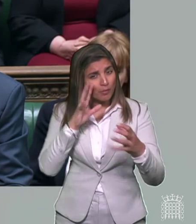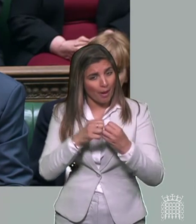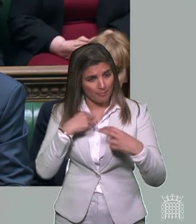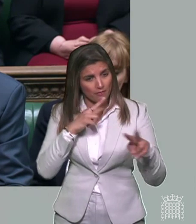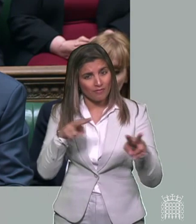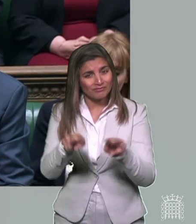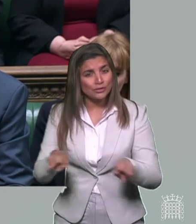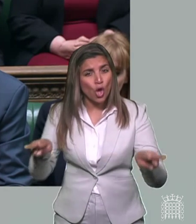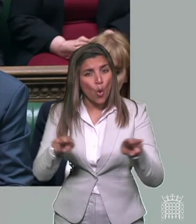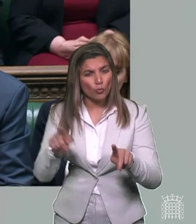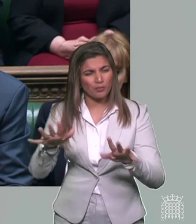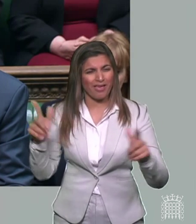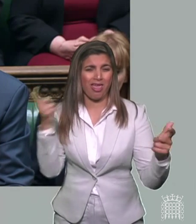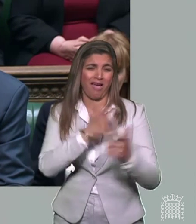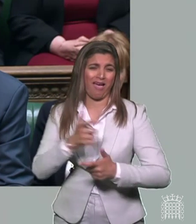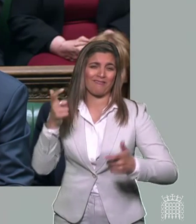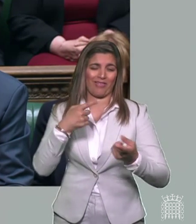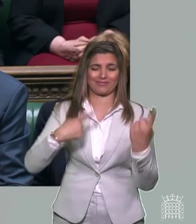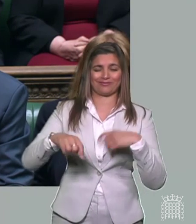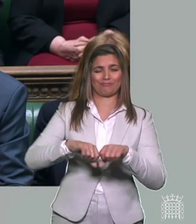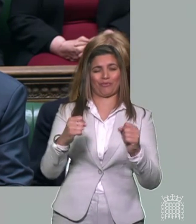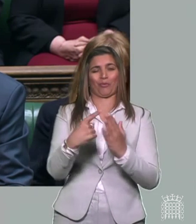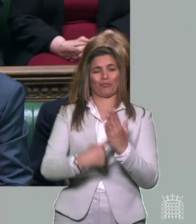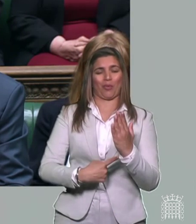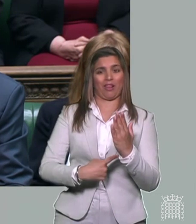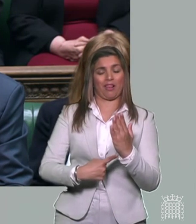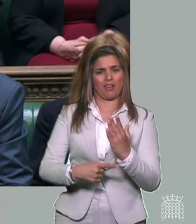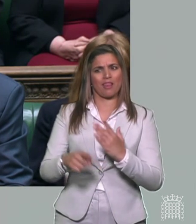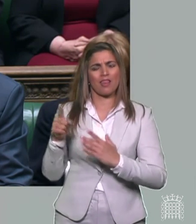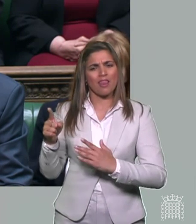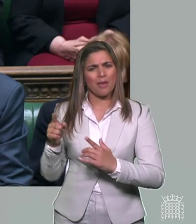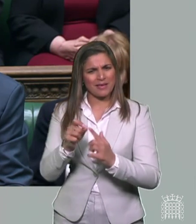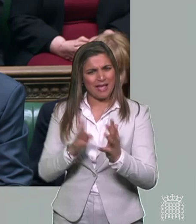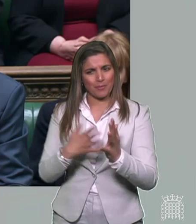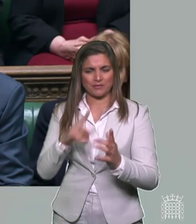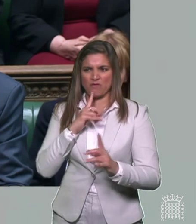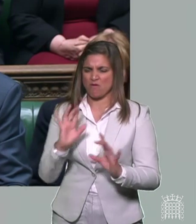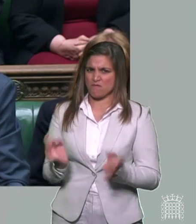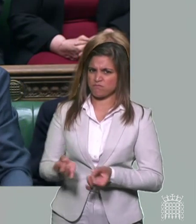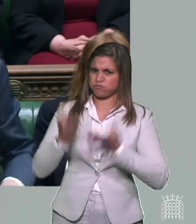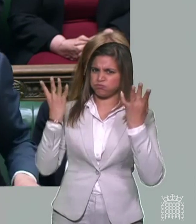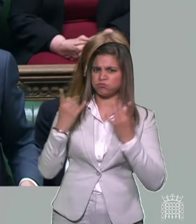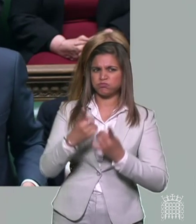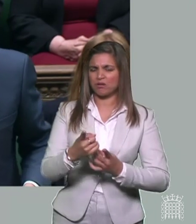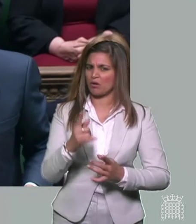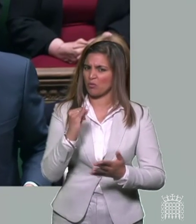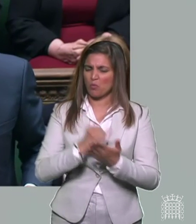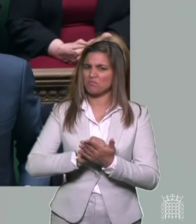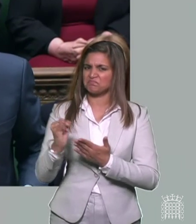She resigned. The Prime Minister then claimed he was “furious” at her behaviour and accepted her resignation.